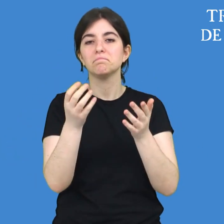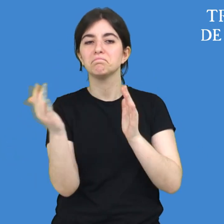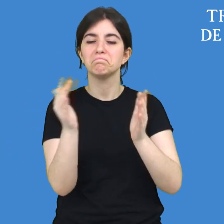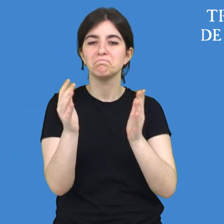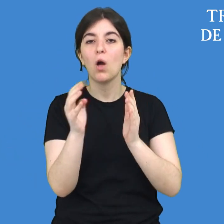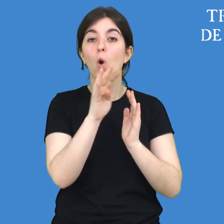época